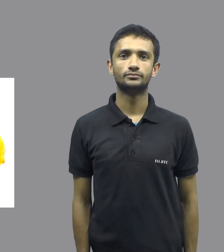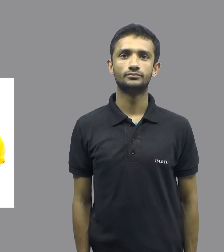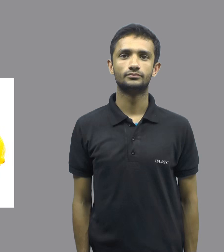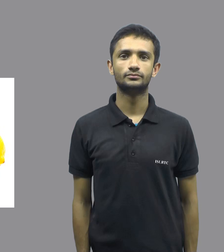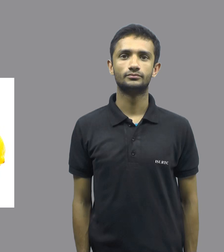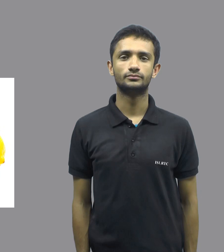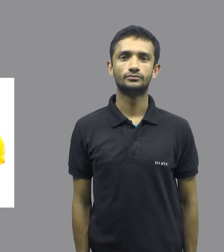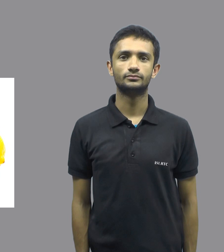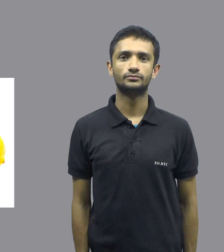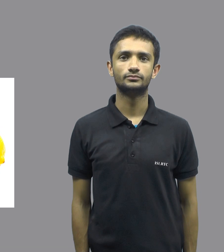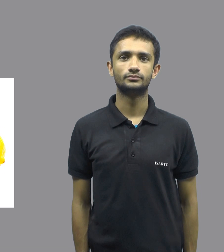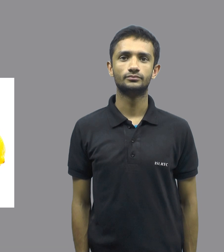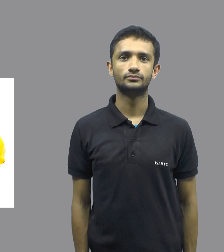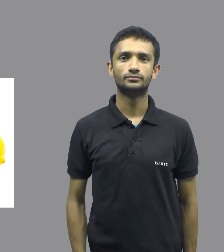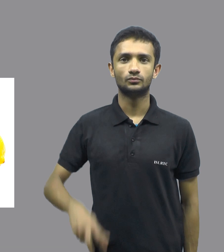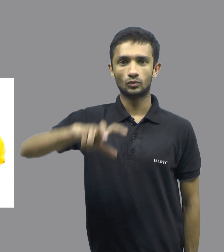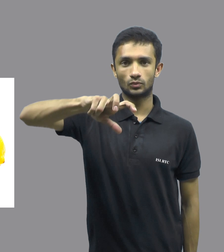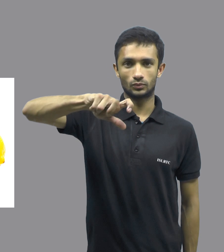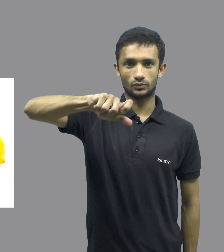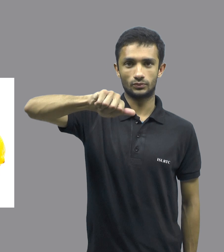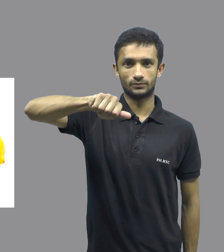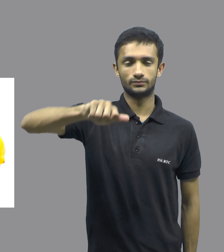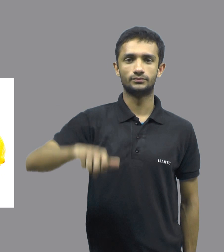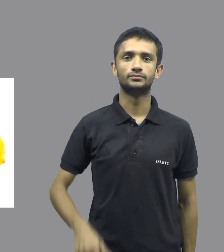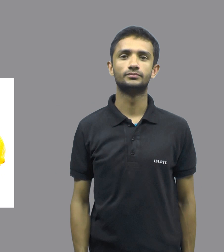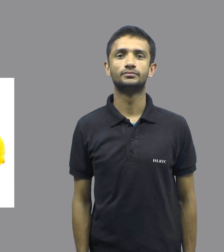Lemon